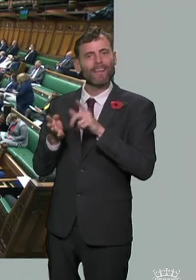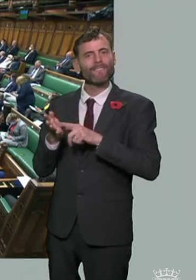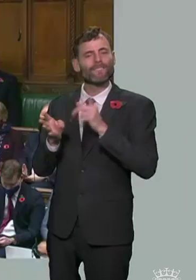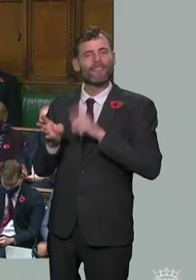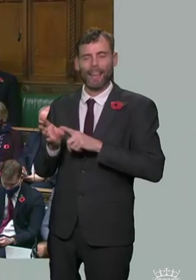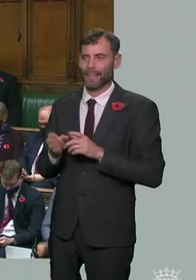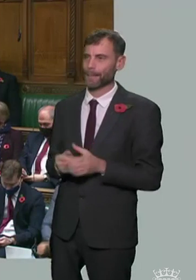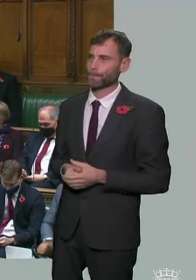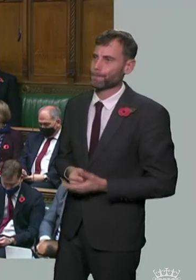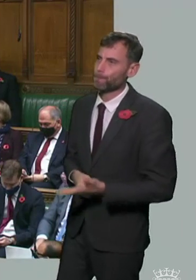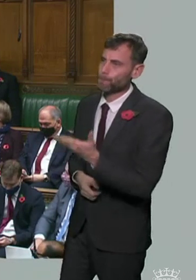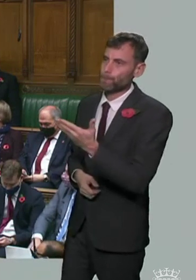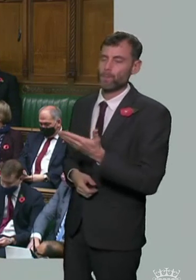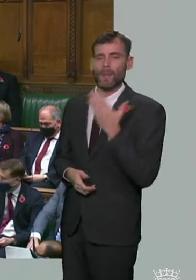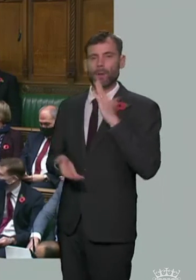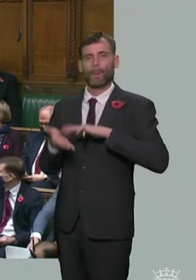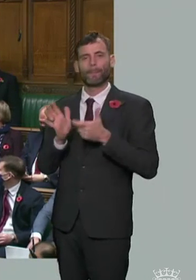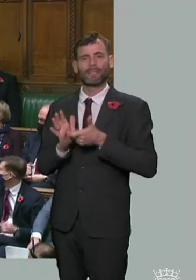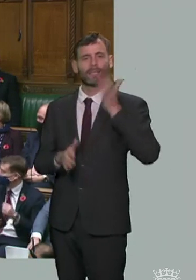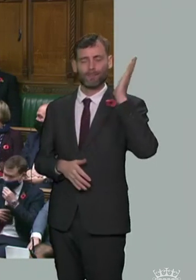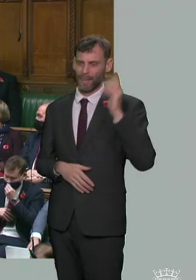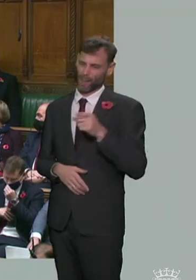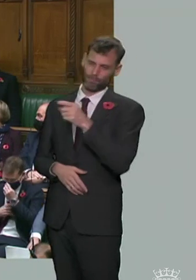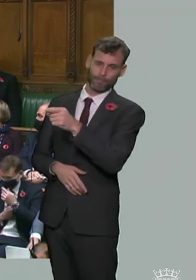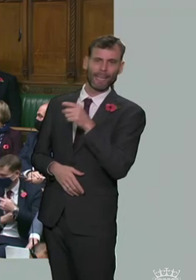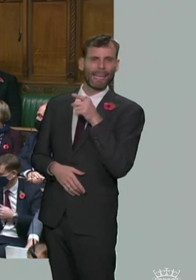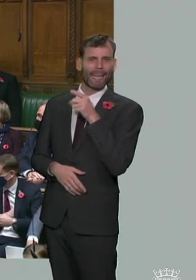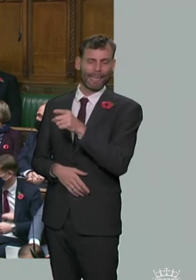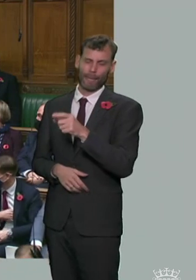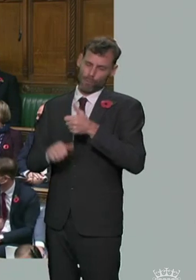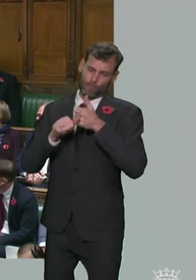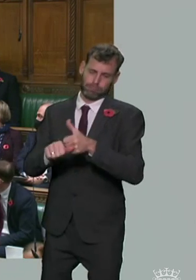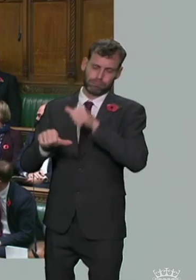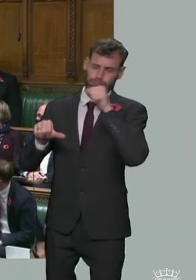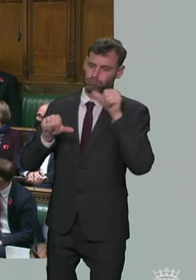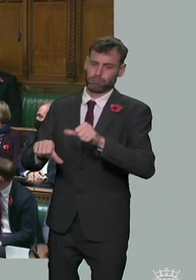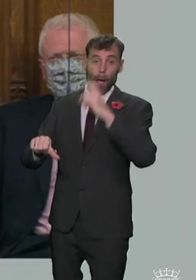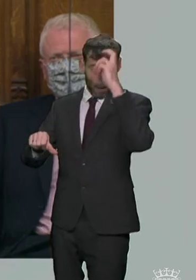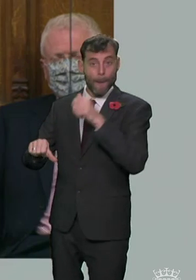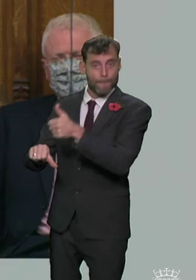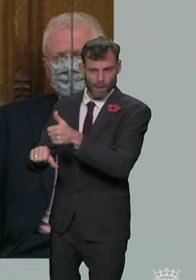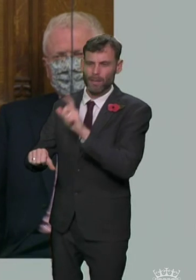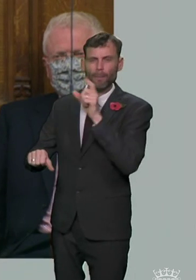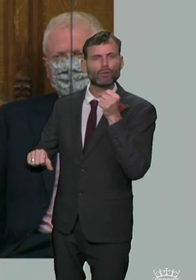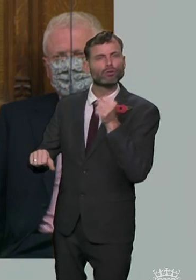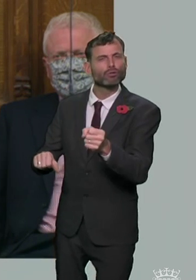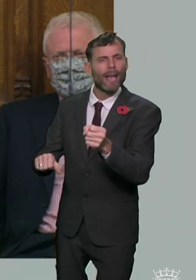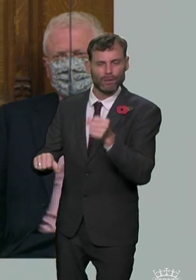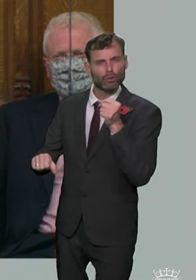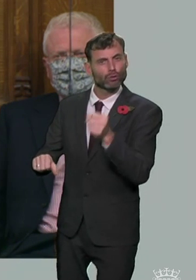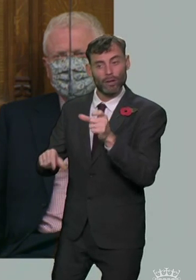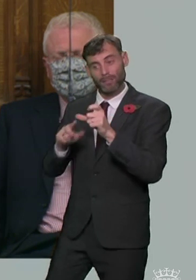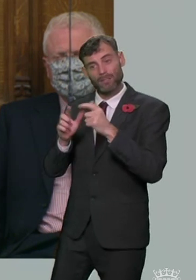The Prime Minister says that he is fanatical about buses, but what about trains, and not just in Darlington?